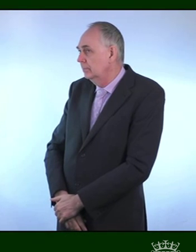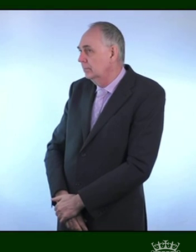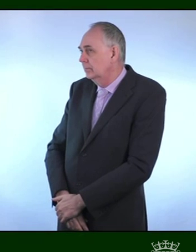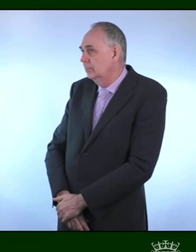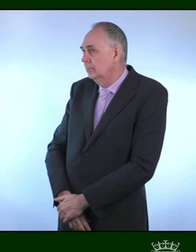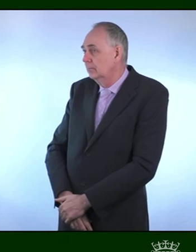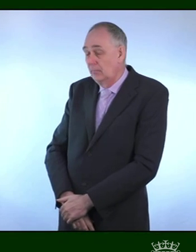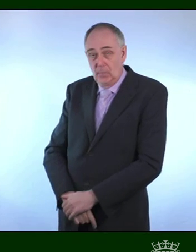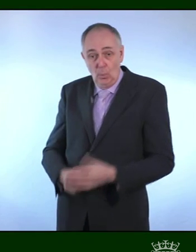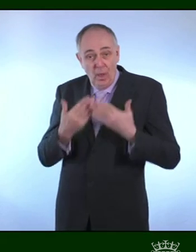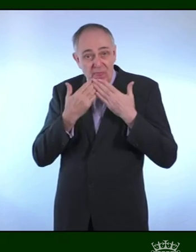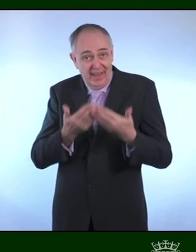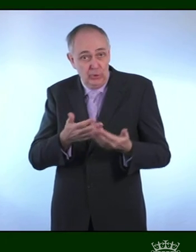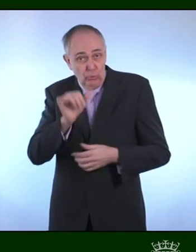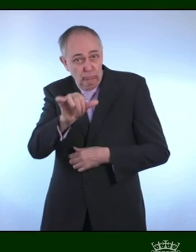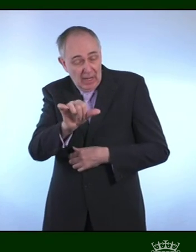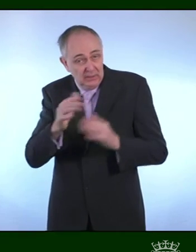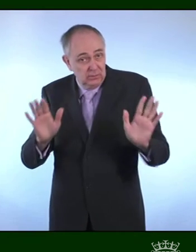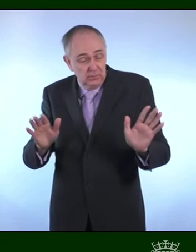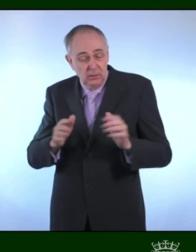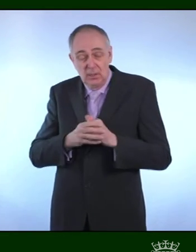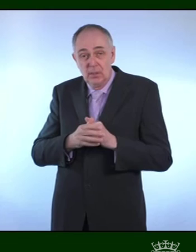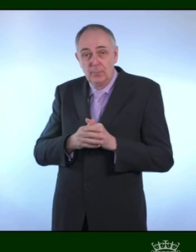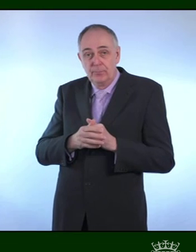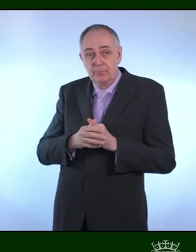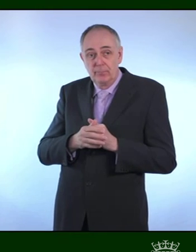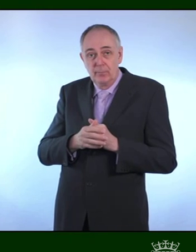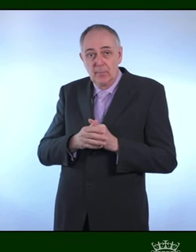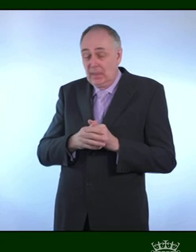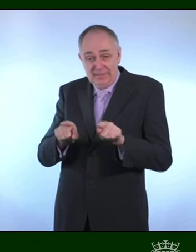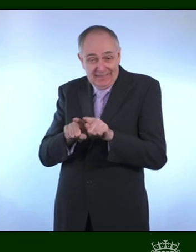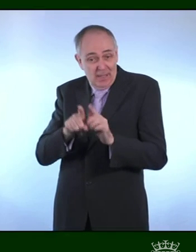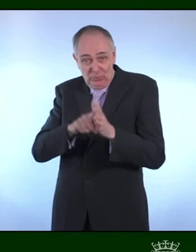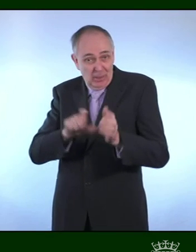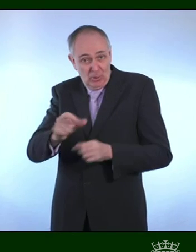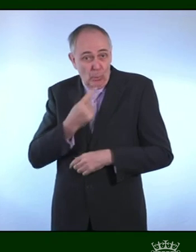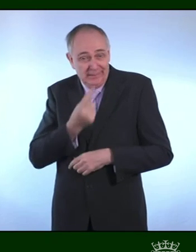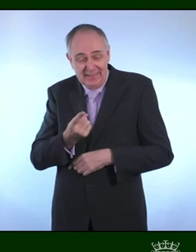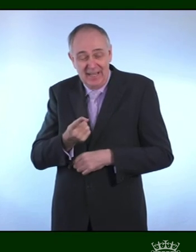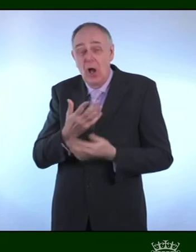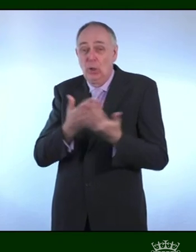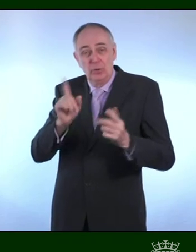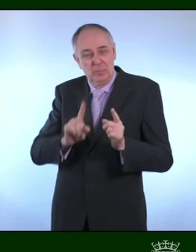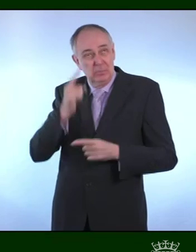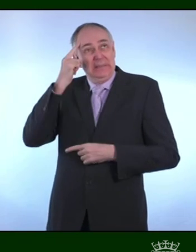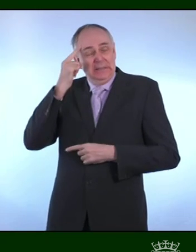He is entirely right. As the right honourable Gentleman, the Leader of the Opposition, has just said, that is uppermost in people’s minds.